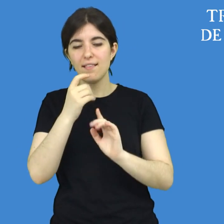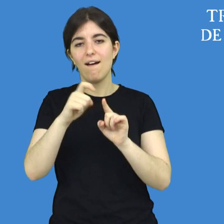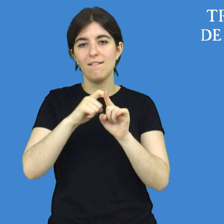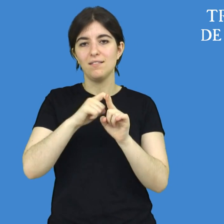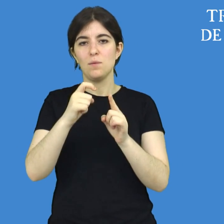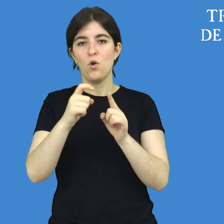tipo